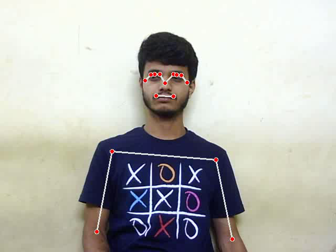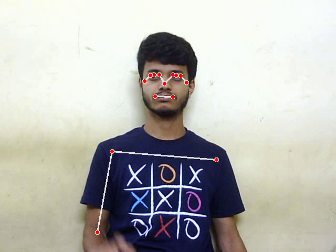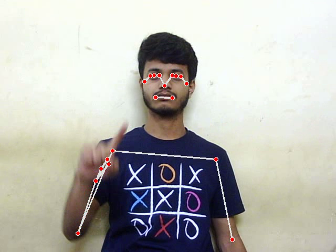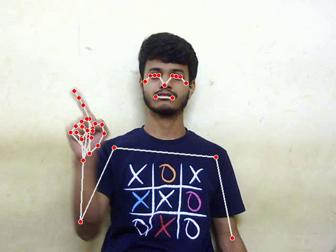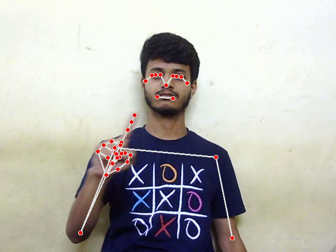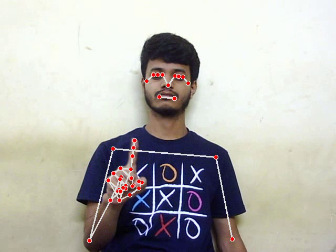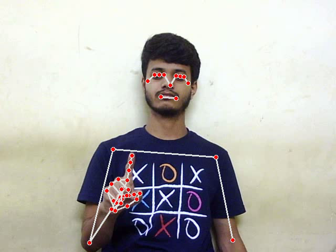where